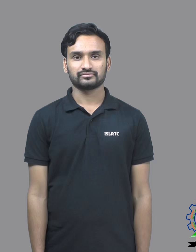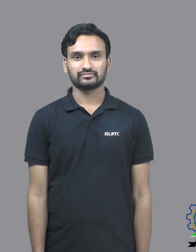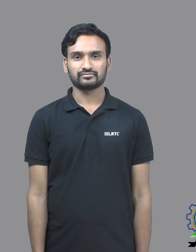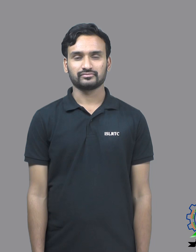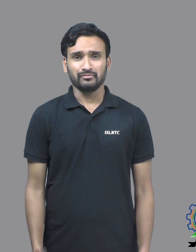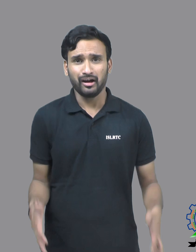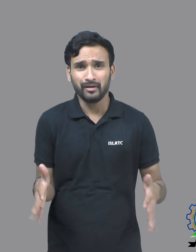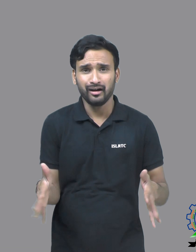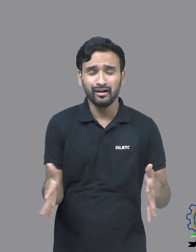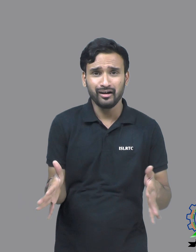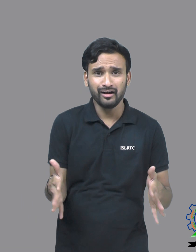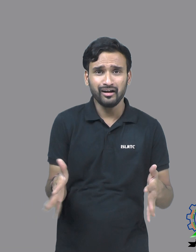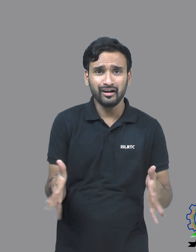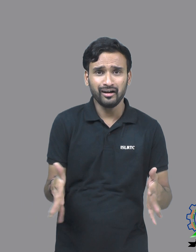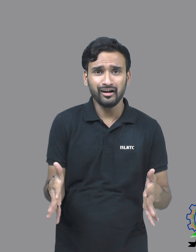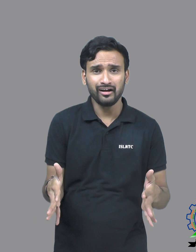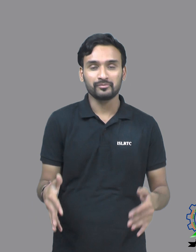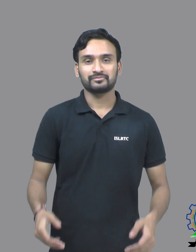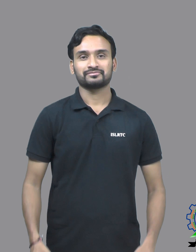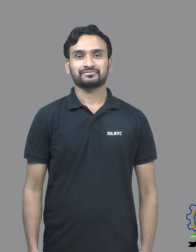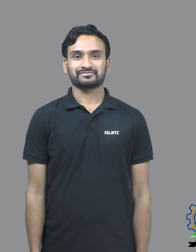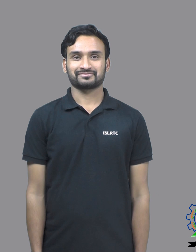Nervous